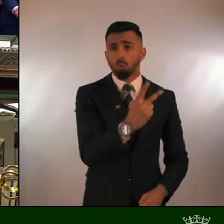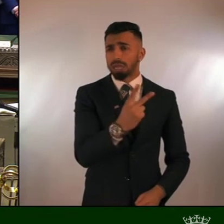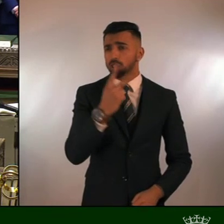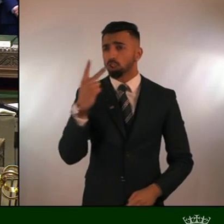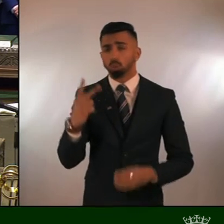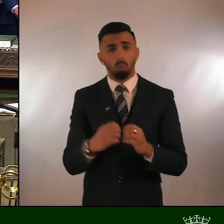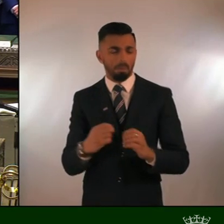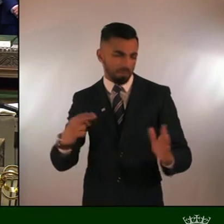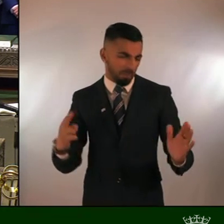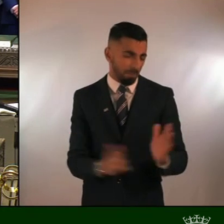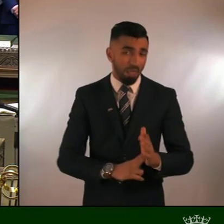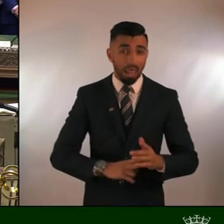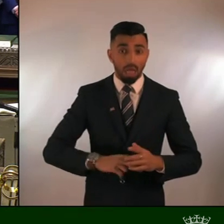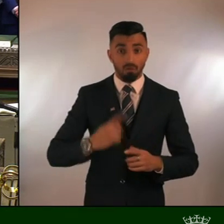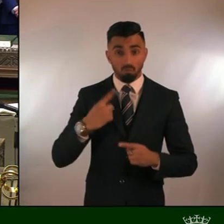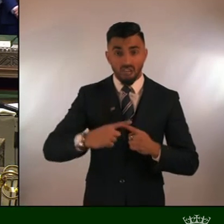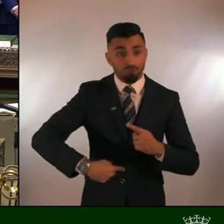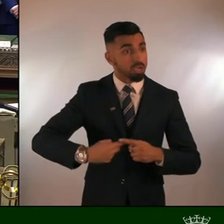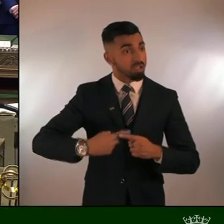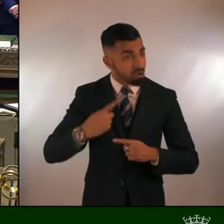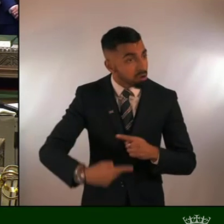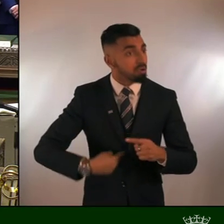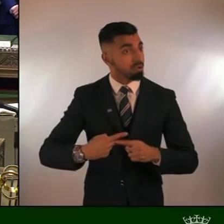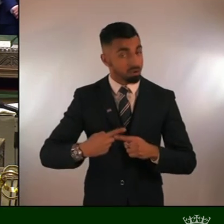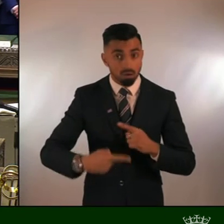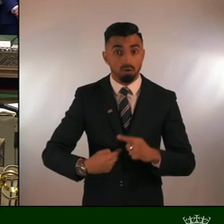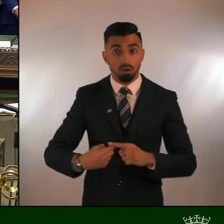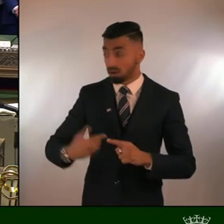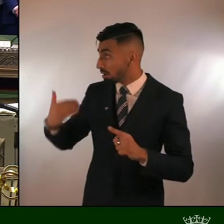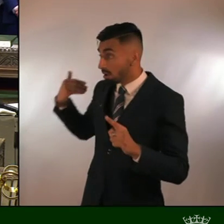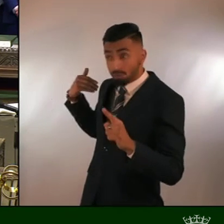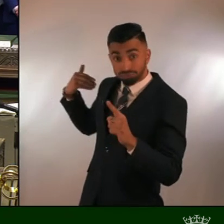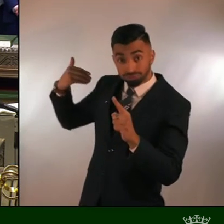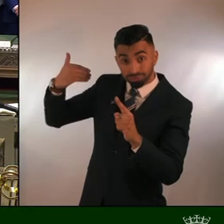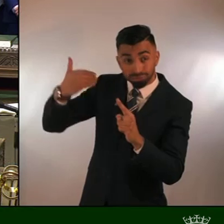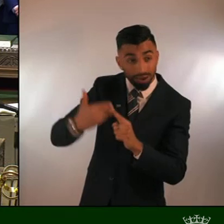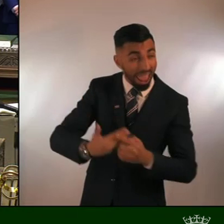That is the fastest and largest increase in R&D spend ever.